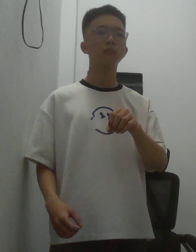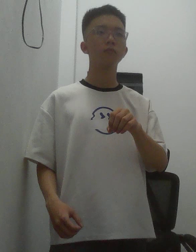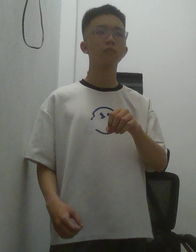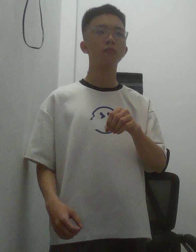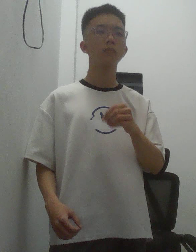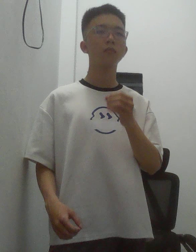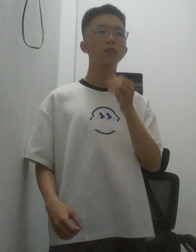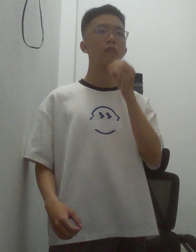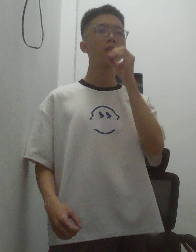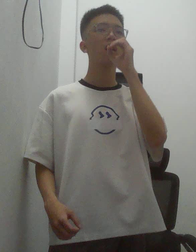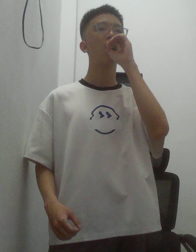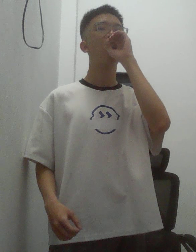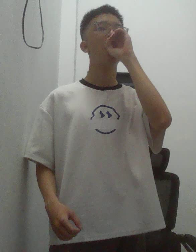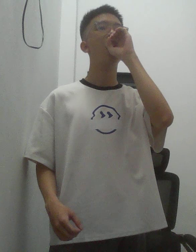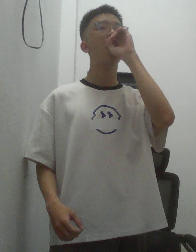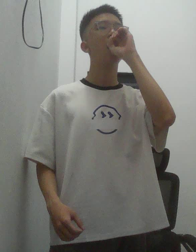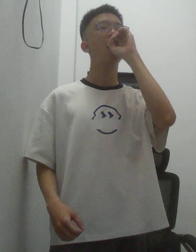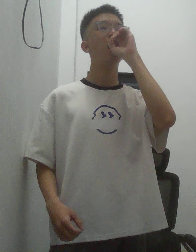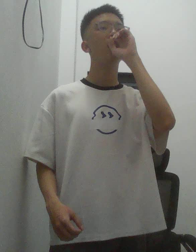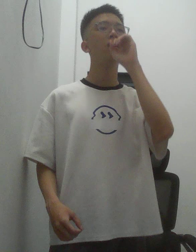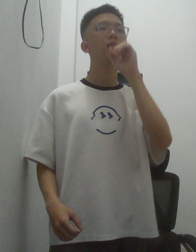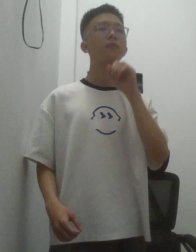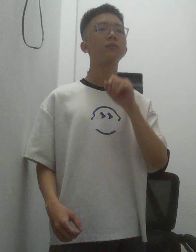uong